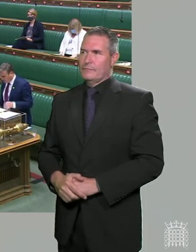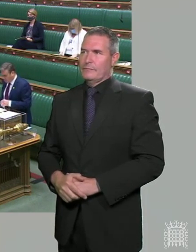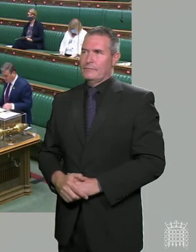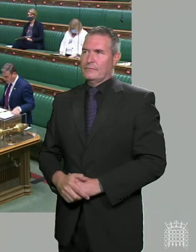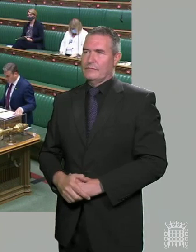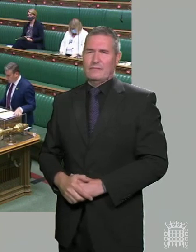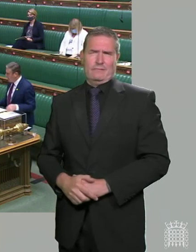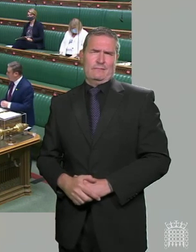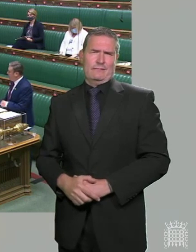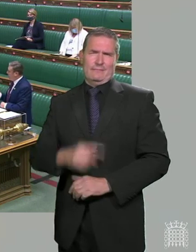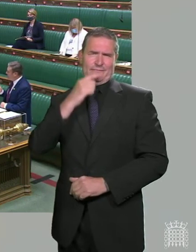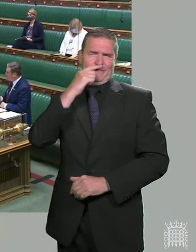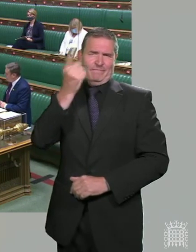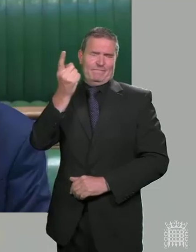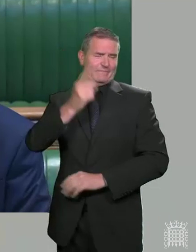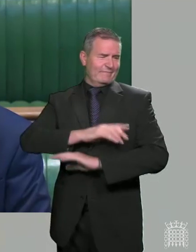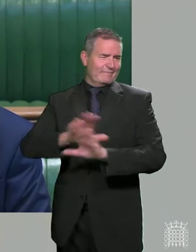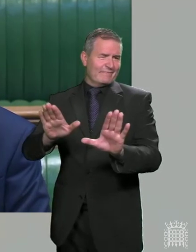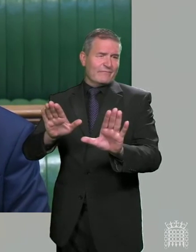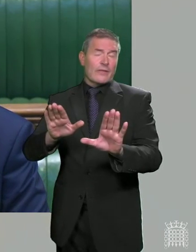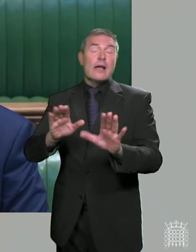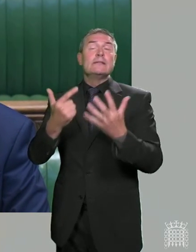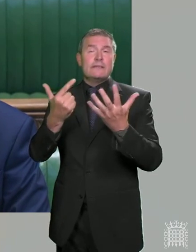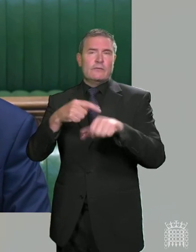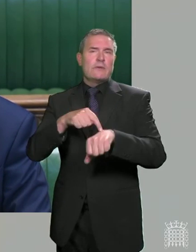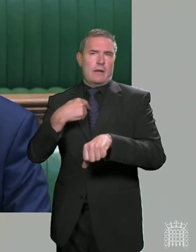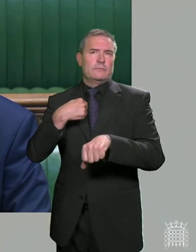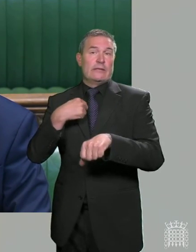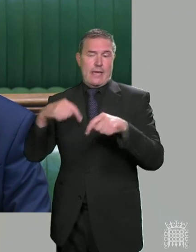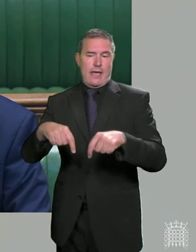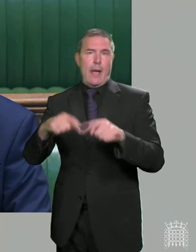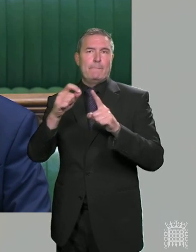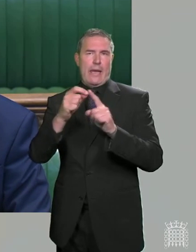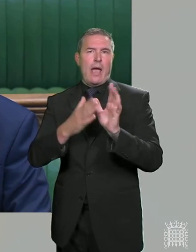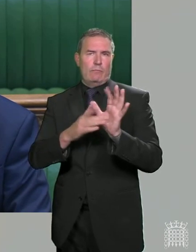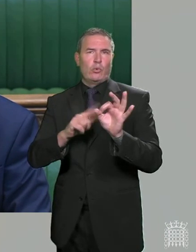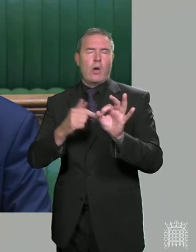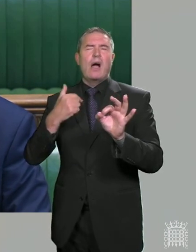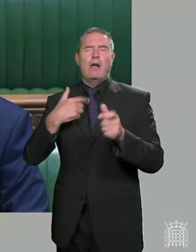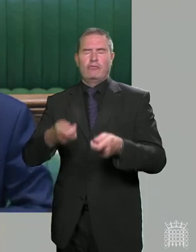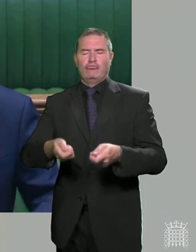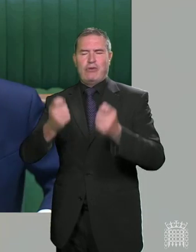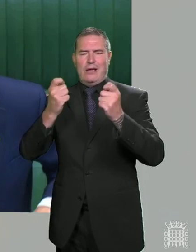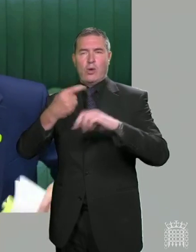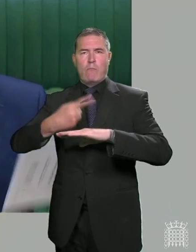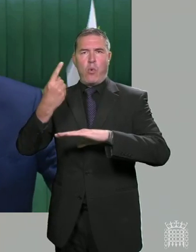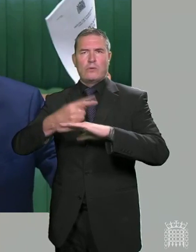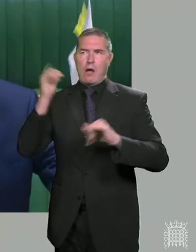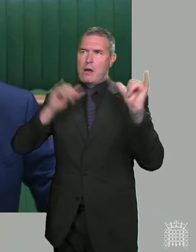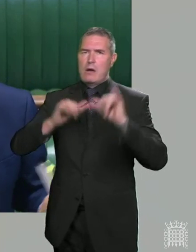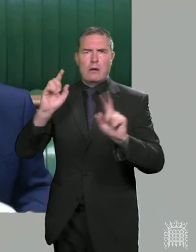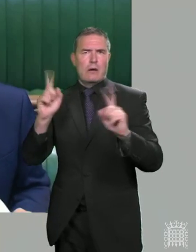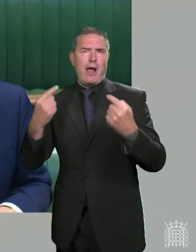This is absurd. I have, on seven occasions at PMQs, raised the question of the borders with the Prime Minister.